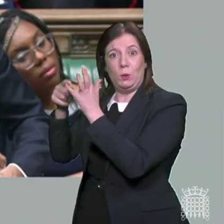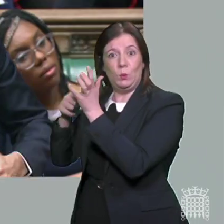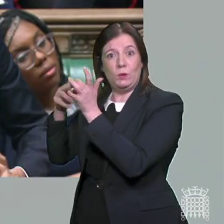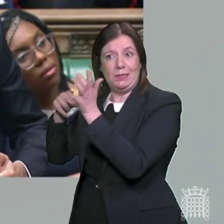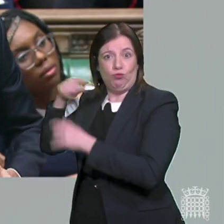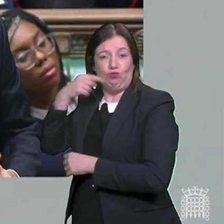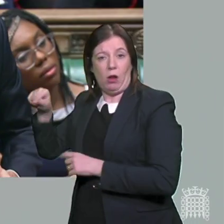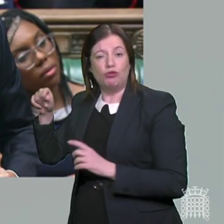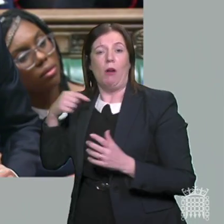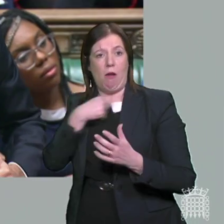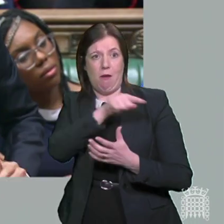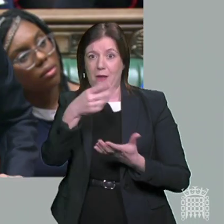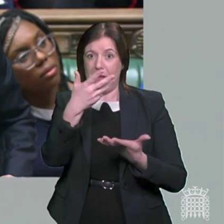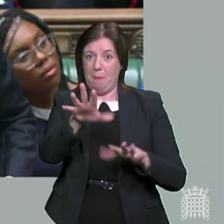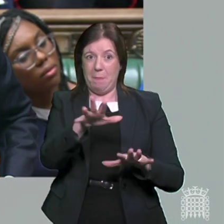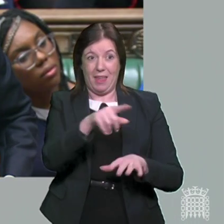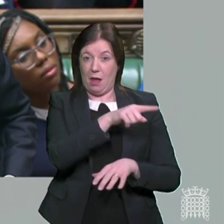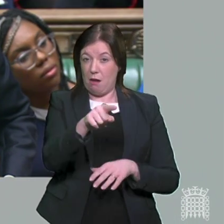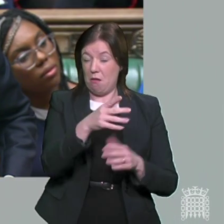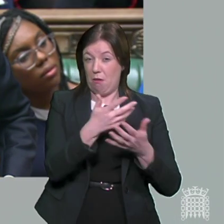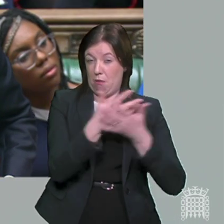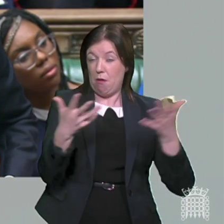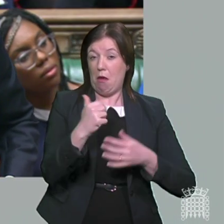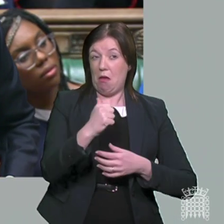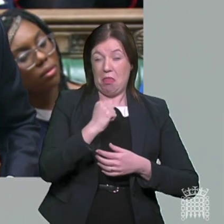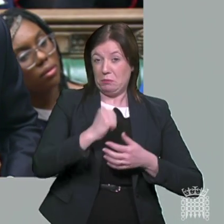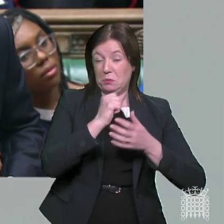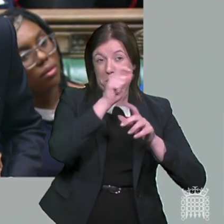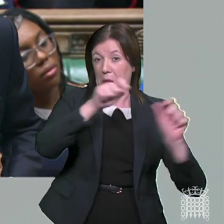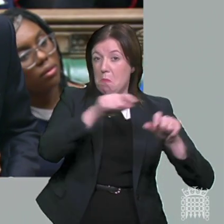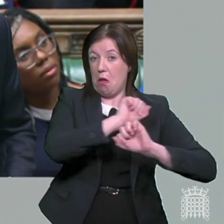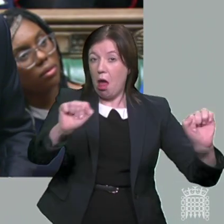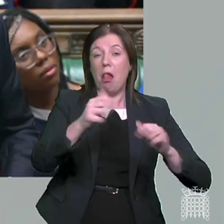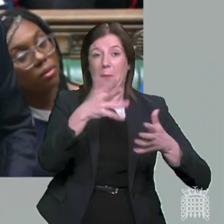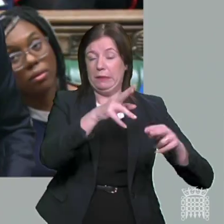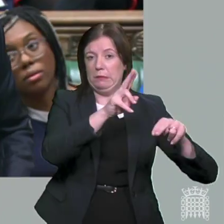I think, at last count, we have sanctioned over 1,000 people and frozen tens of billions of pounds of assets.